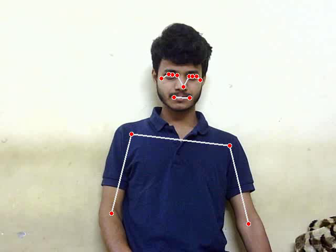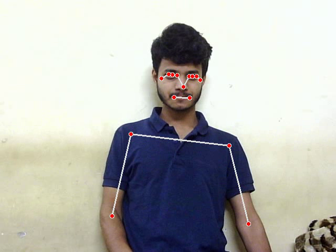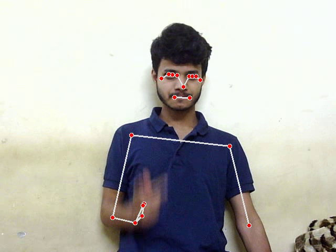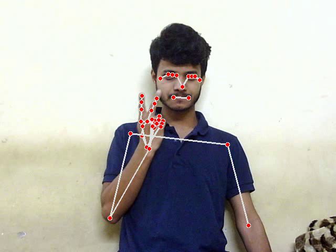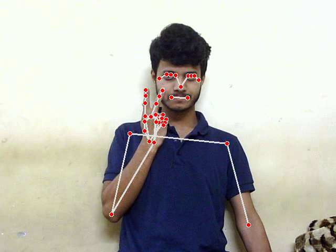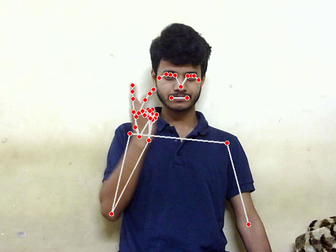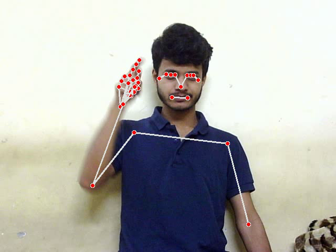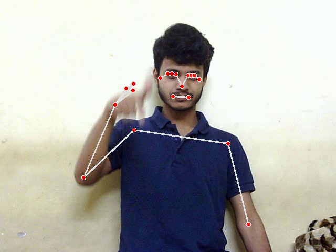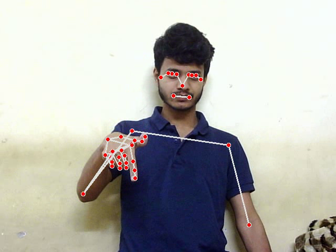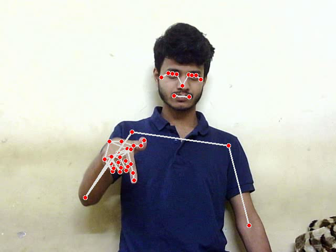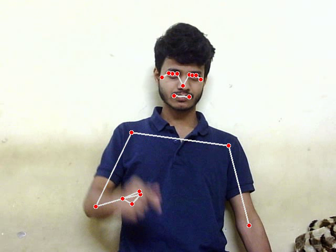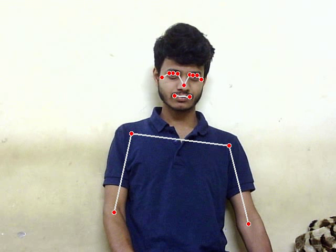see you later